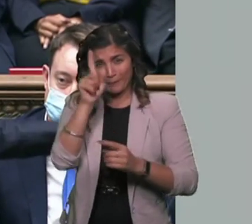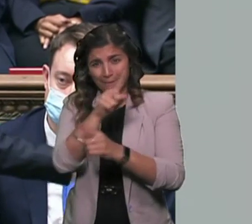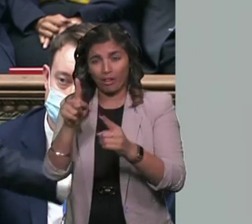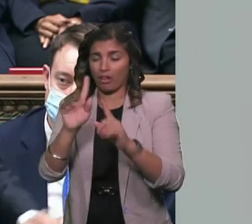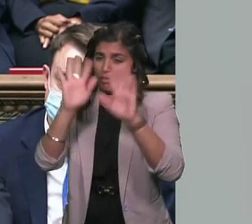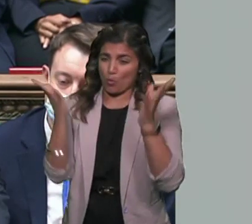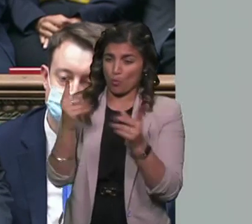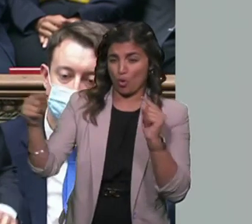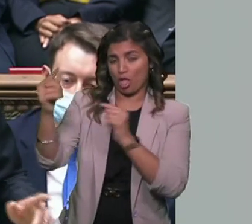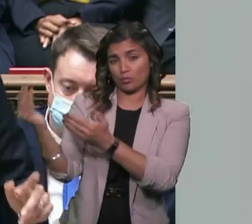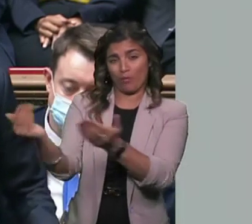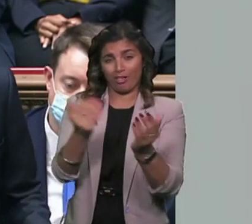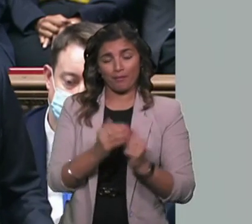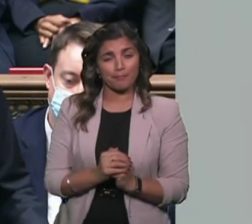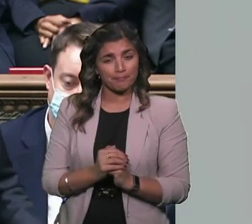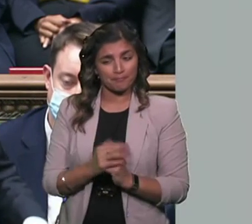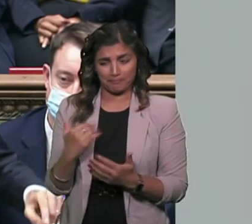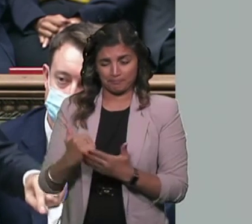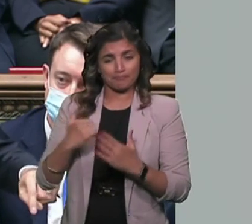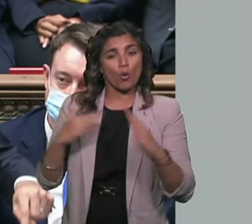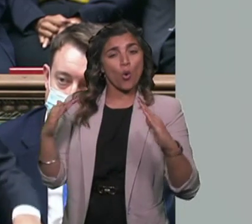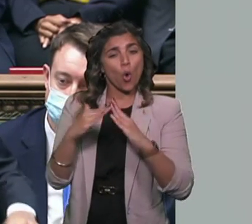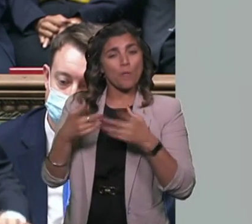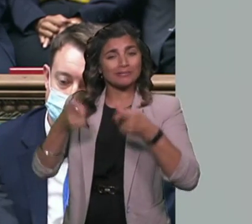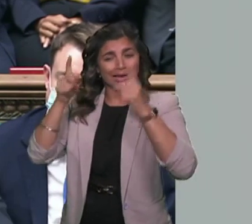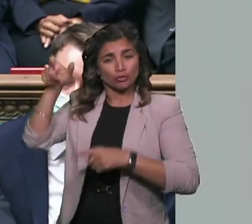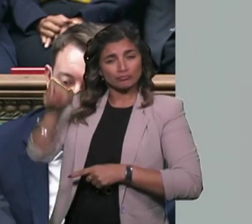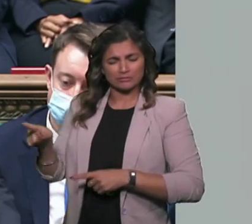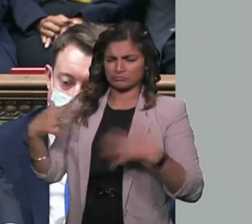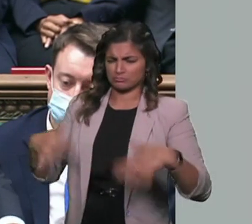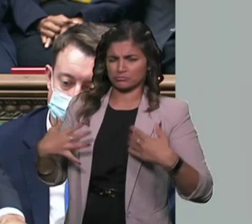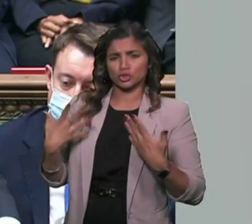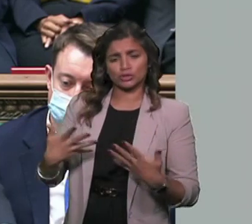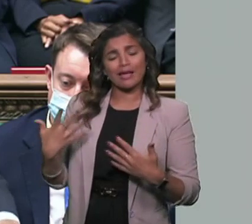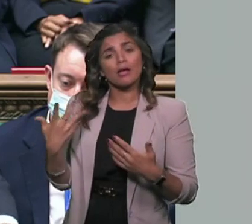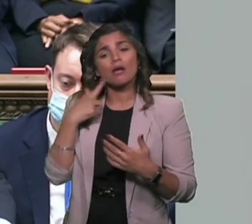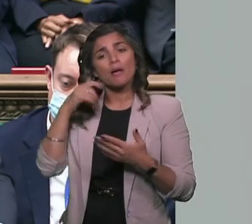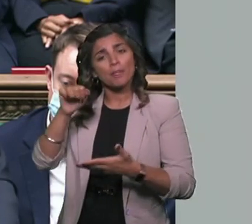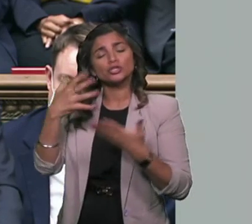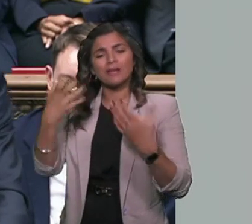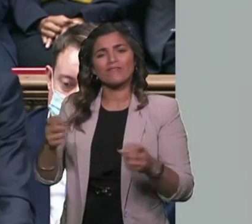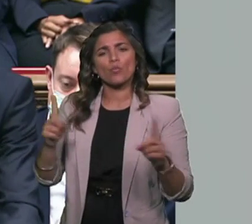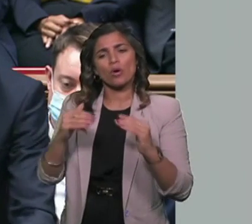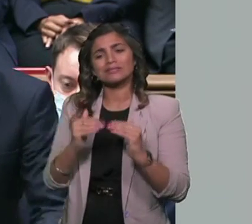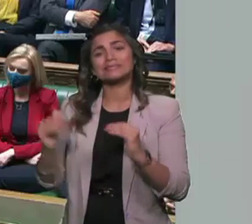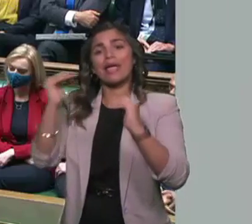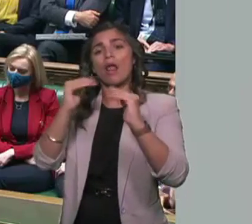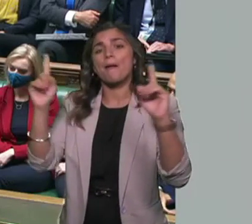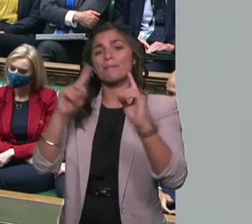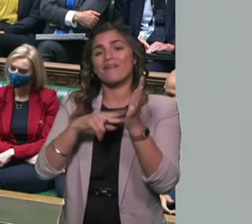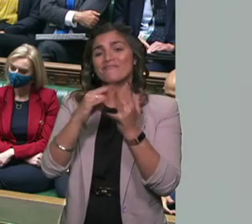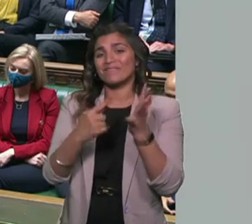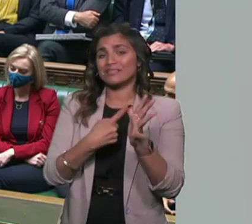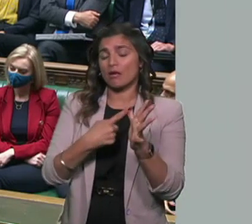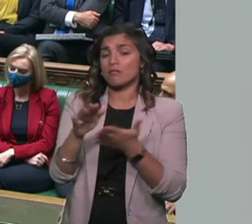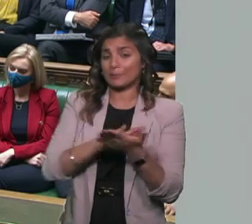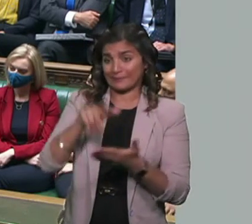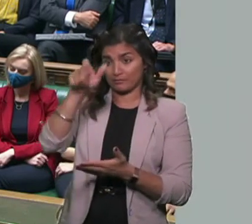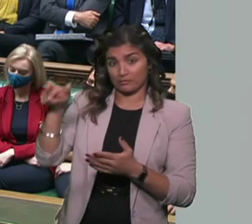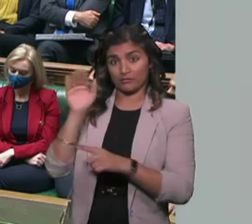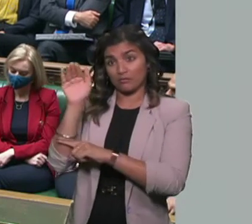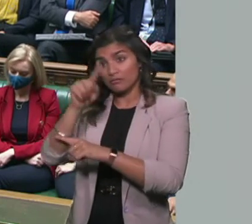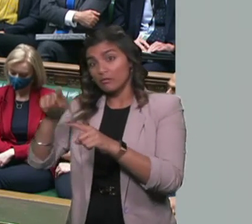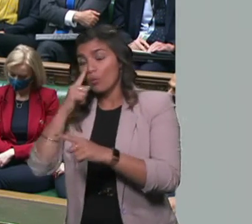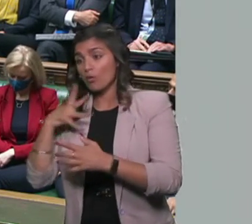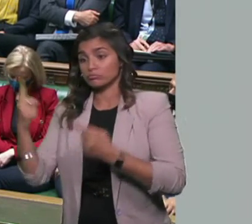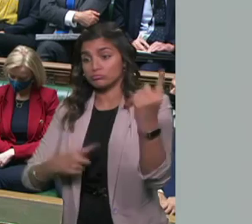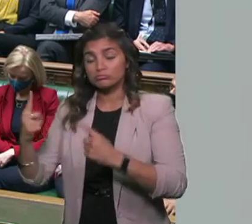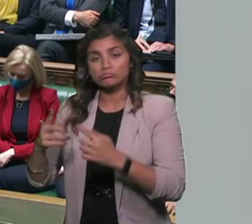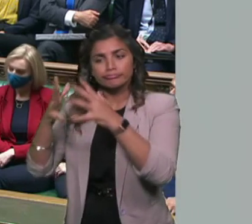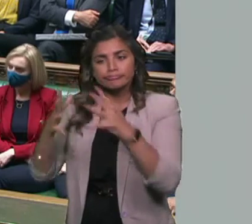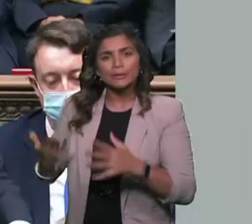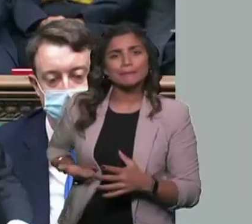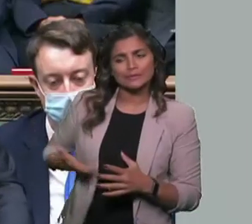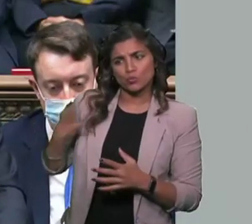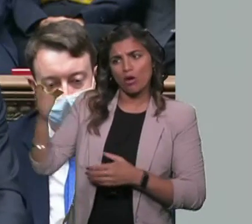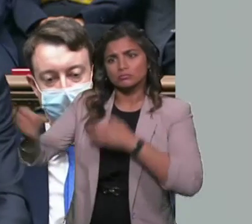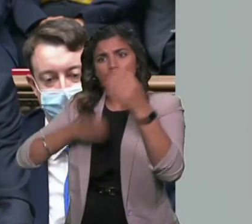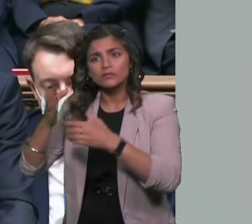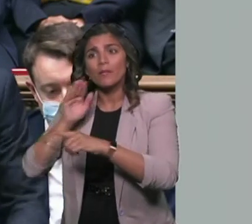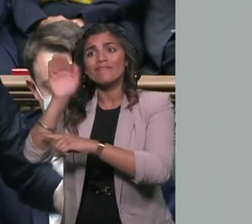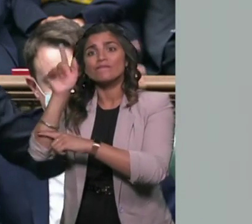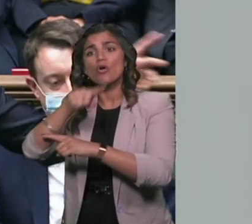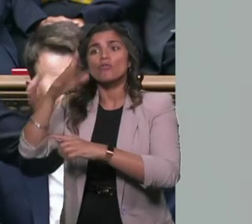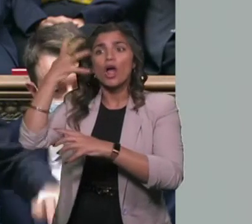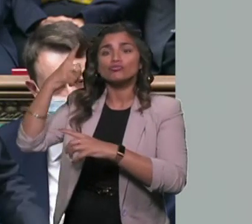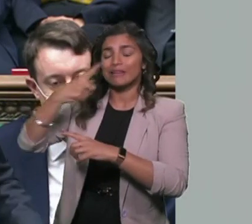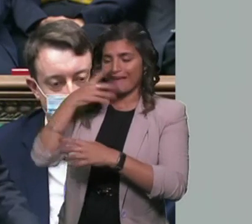Thanks to our brilliant Home Secretary, today’s Budget confirms the eligibility criteria for our new scale-up visa, making it quicker and easier for fast-growing businesses to bring in highly skilled individuals.